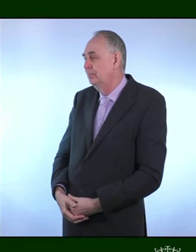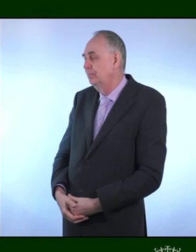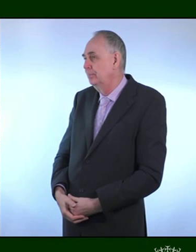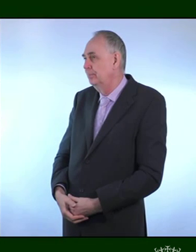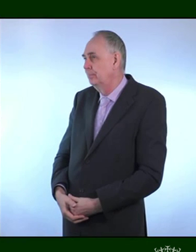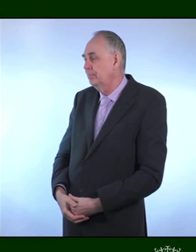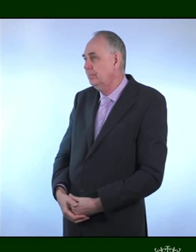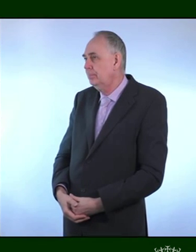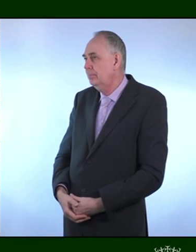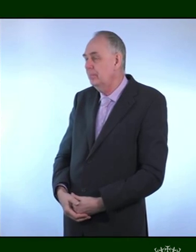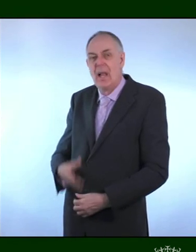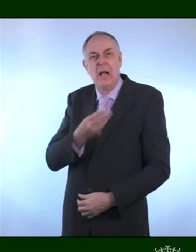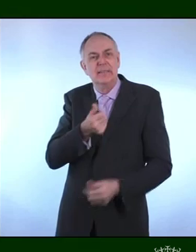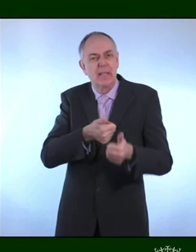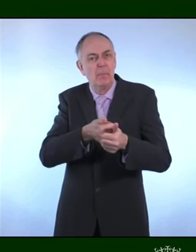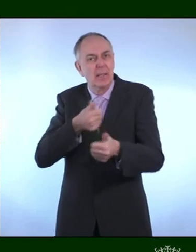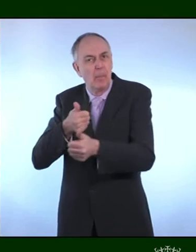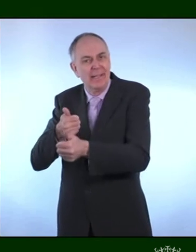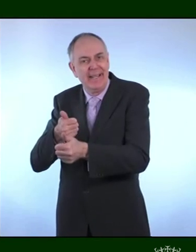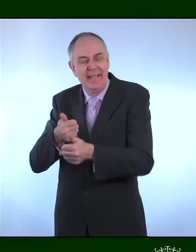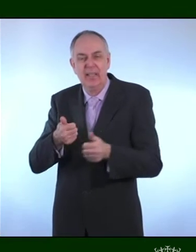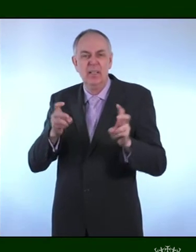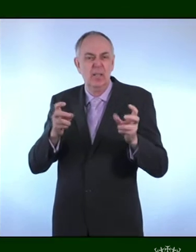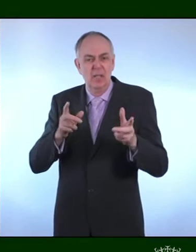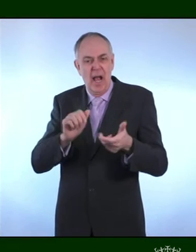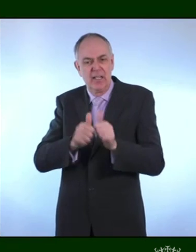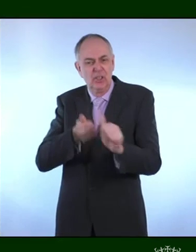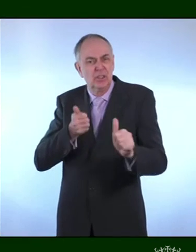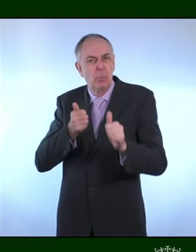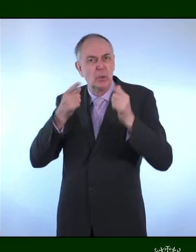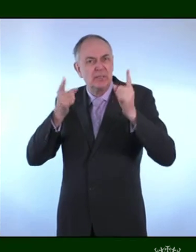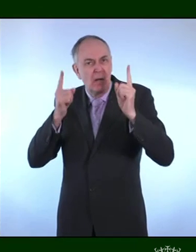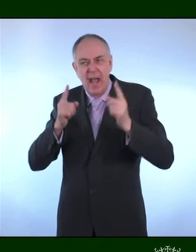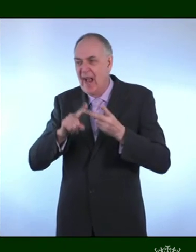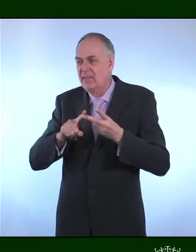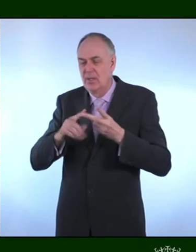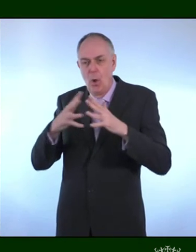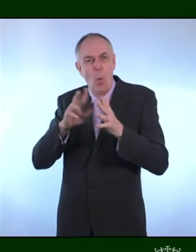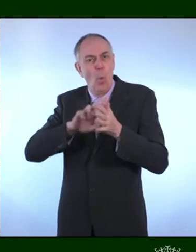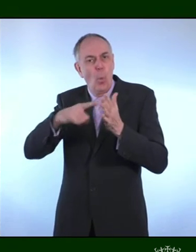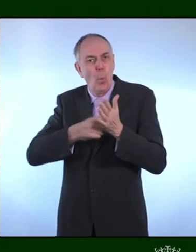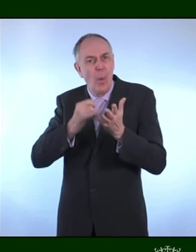Some firms, such as Sports Direct and Wetherspoons, have shamed themselves by bullying their staff into work.